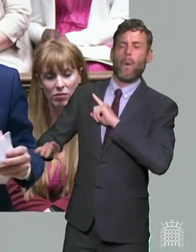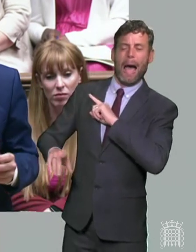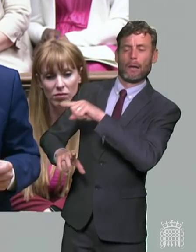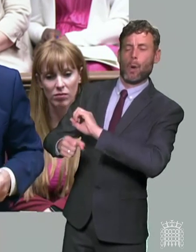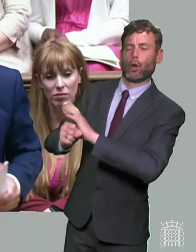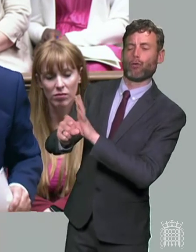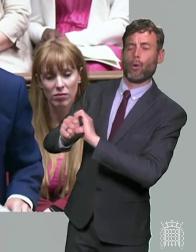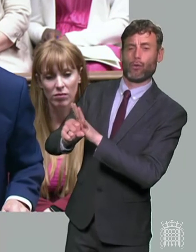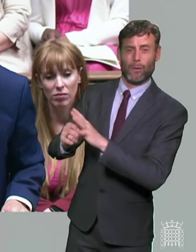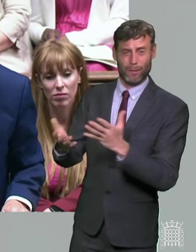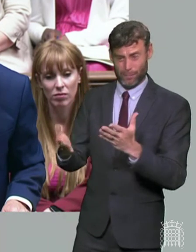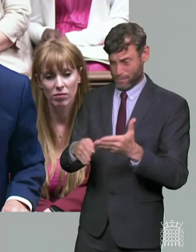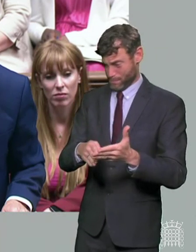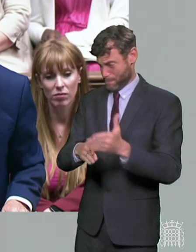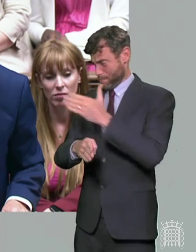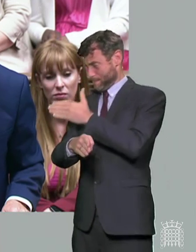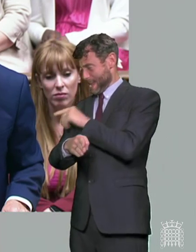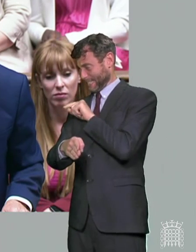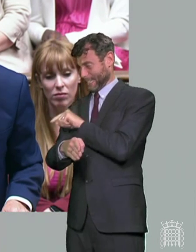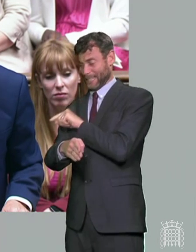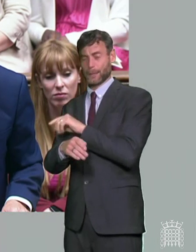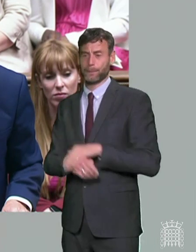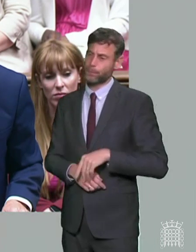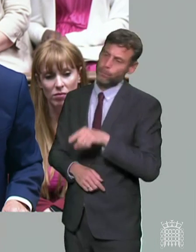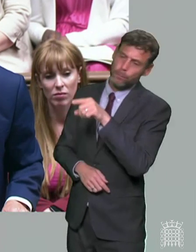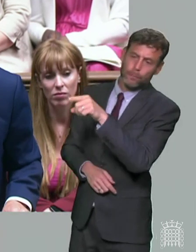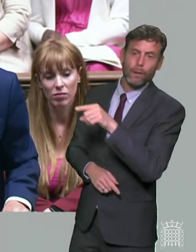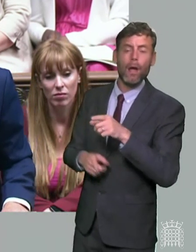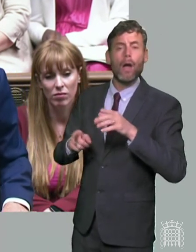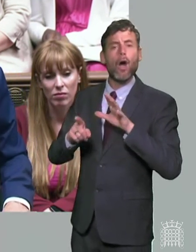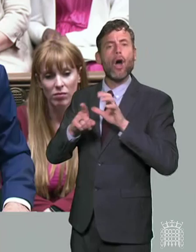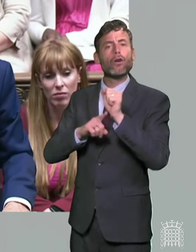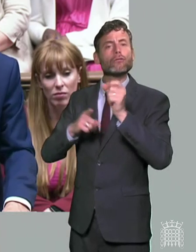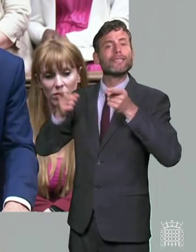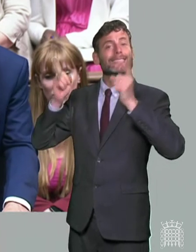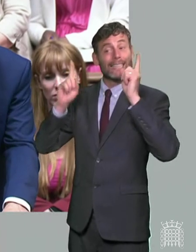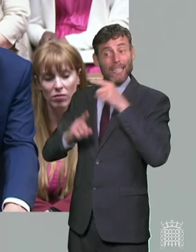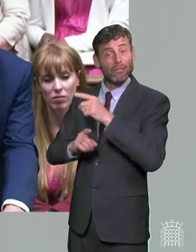Perhaps the Culture Secretary was talking about the state of NHS buildings.